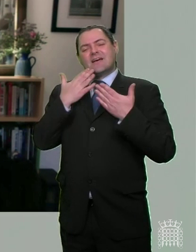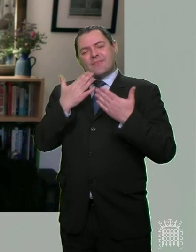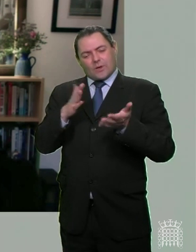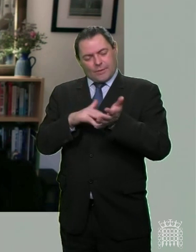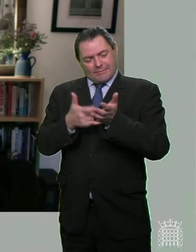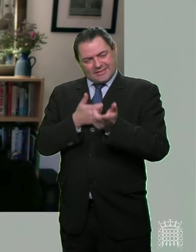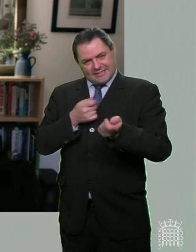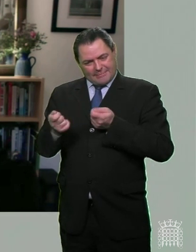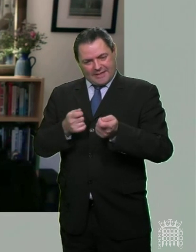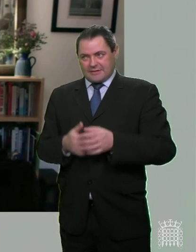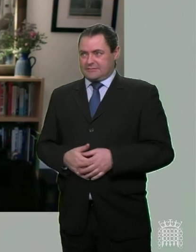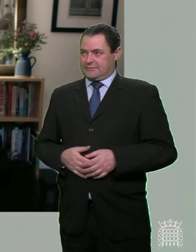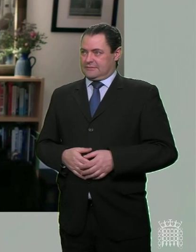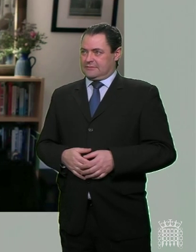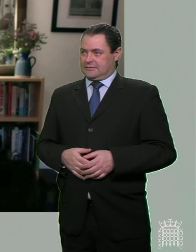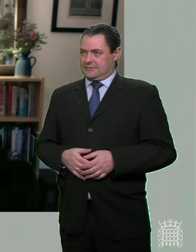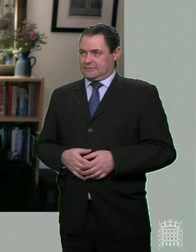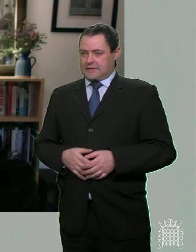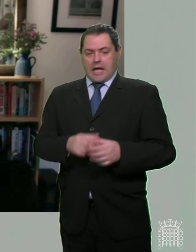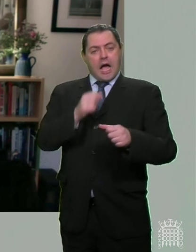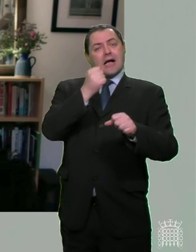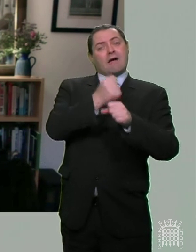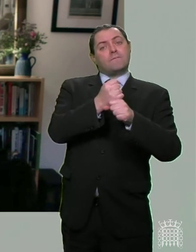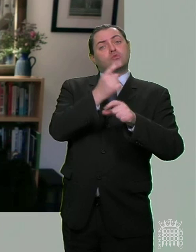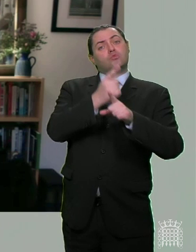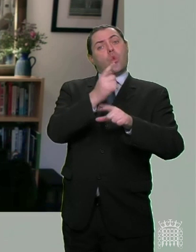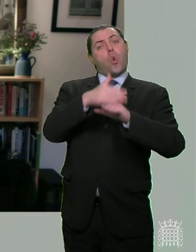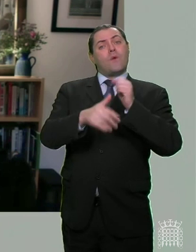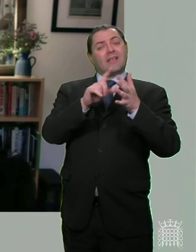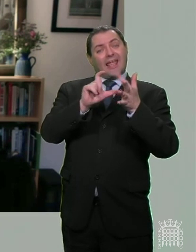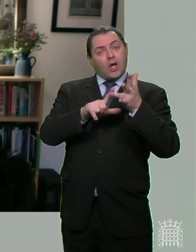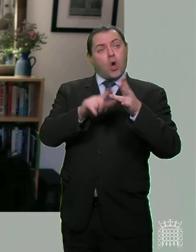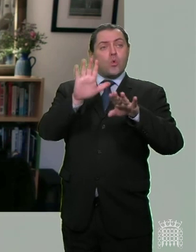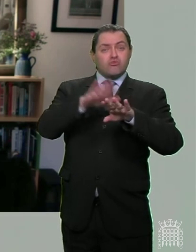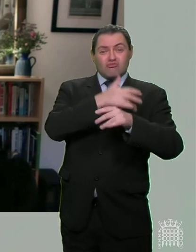There is a yawning gulf between the Government’s green rhetoric and their action.